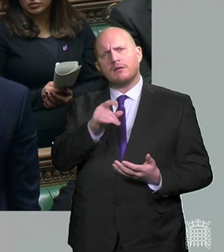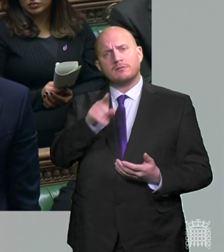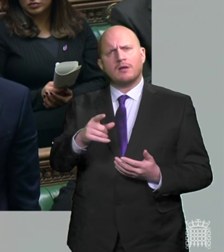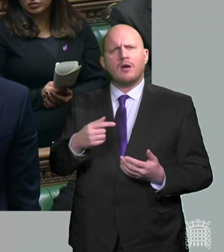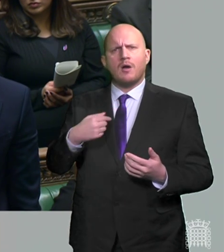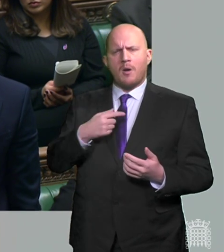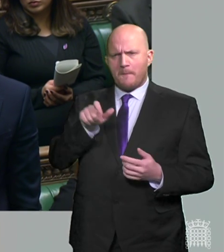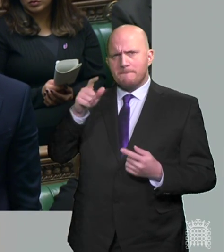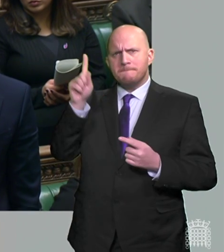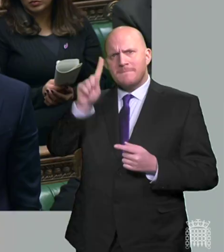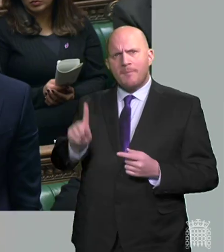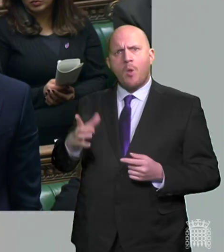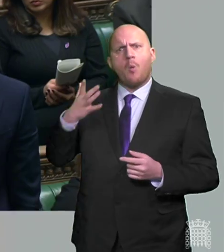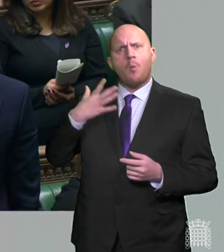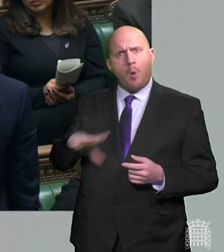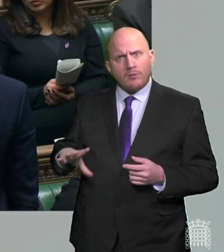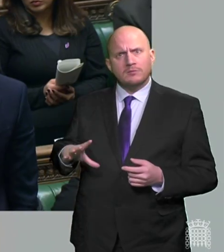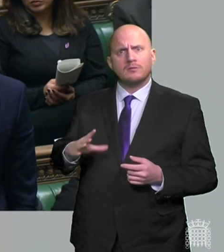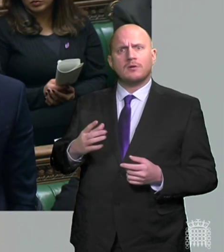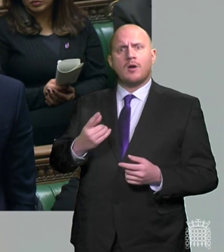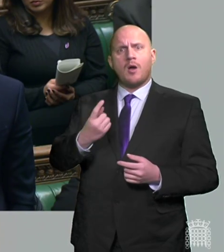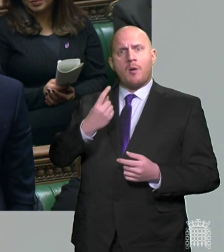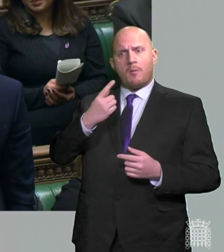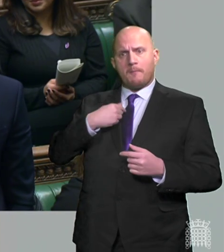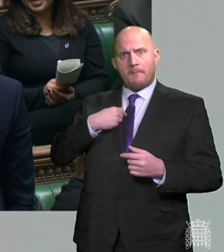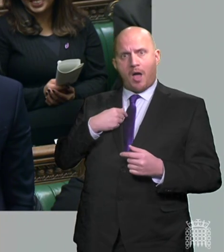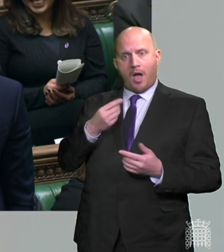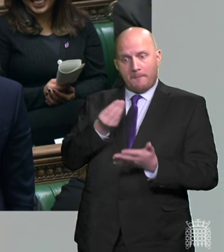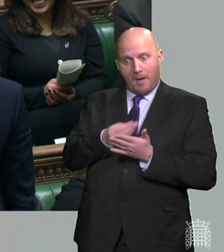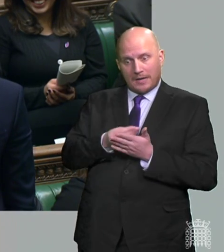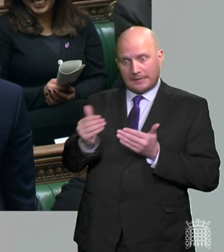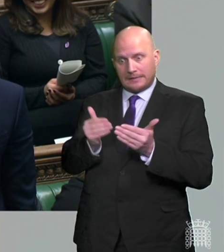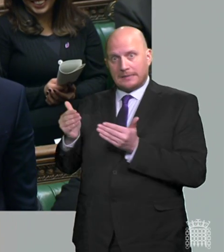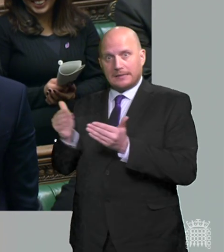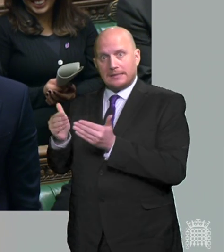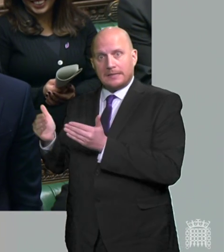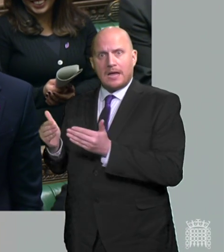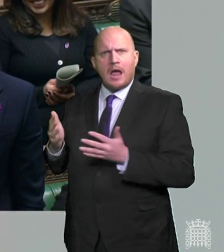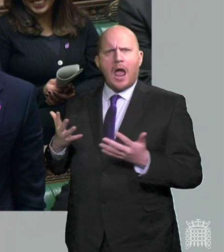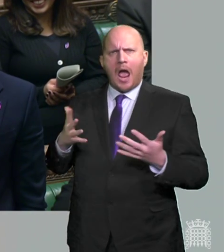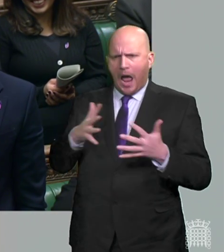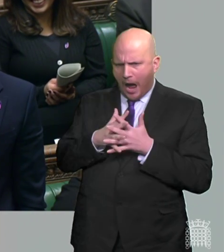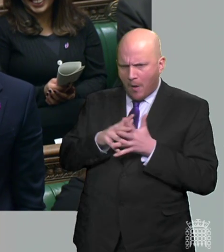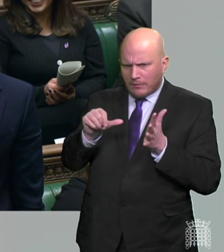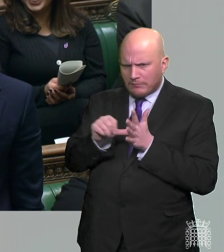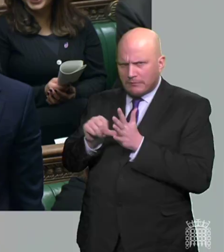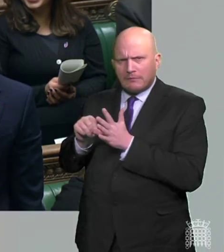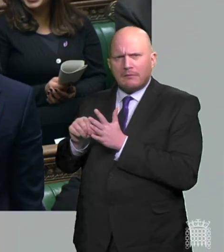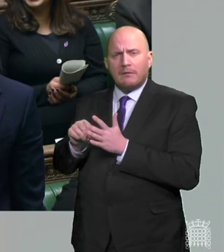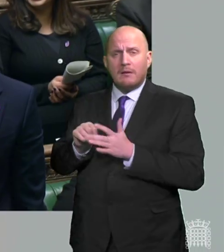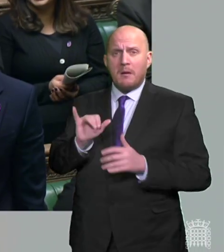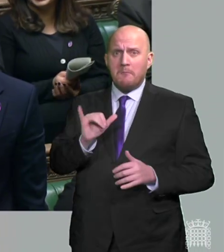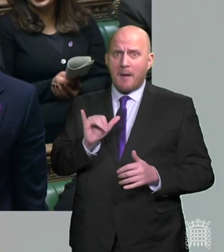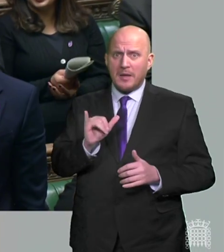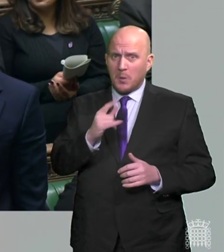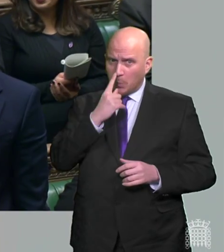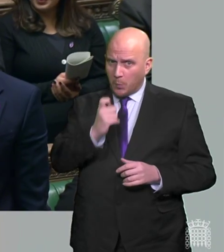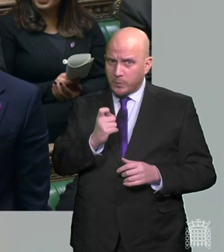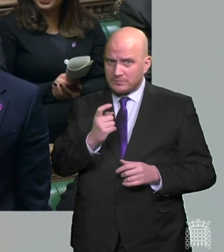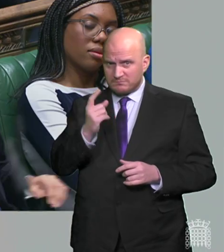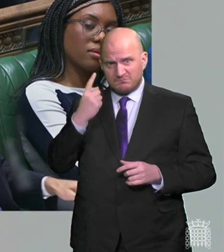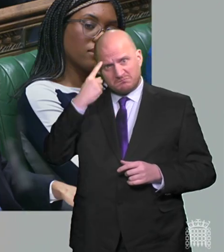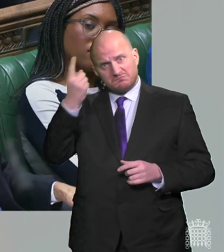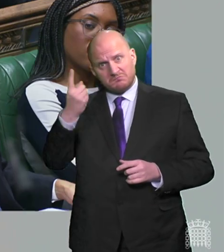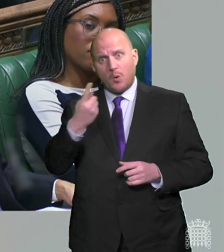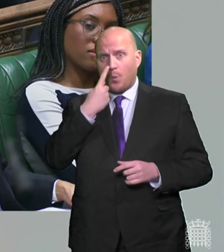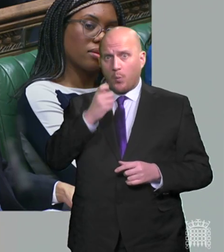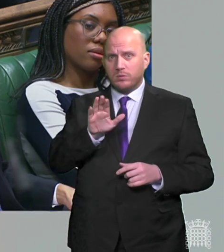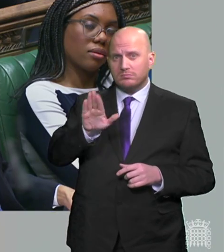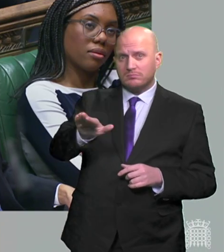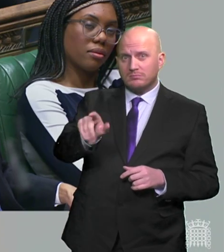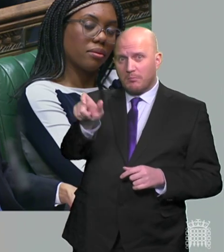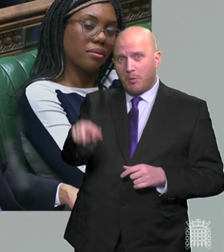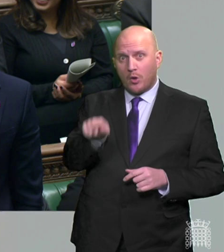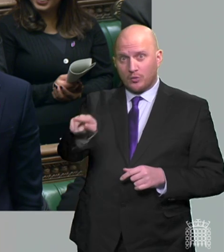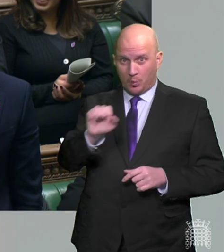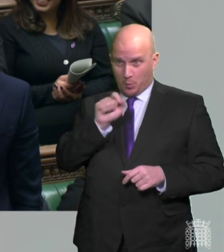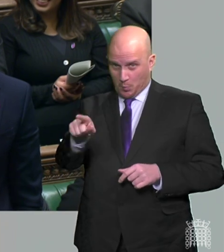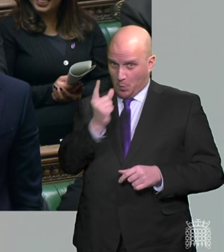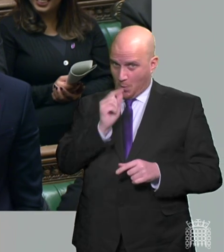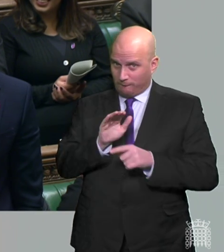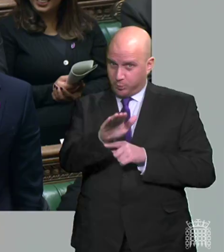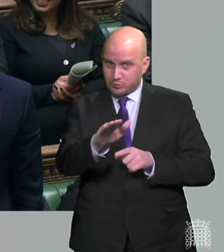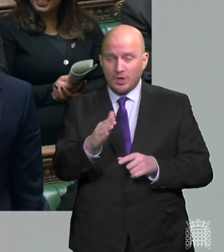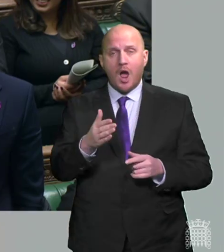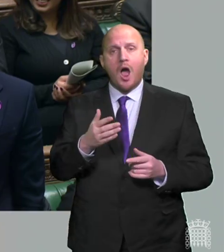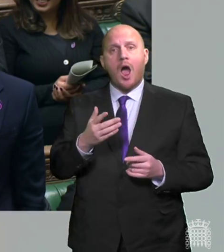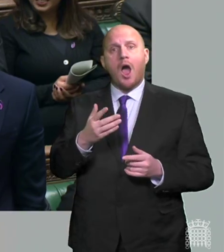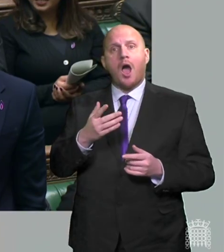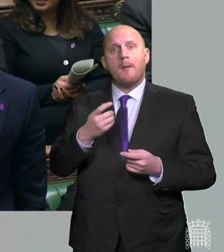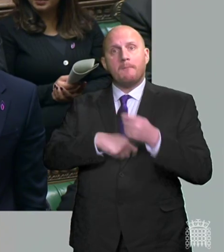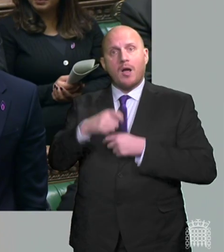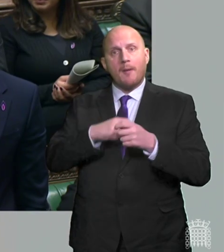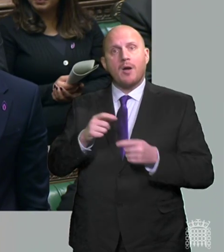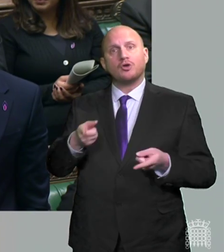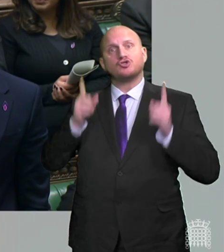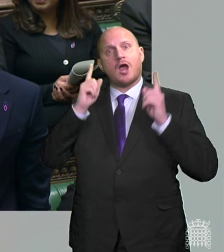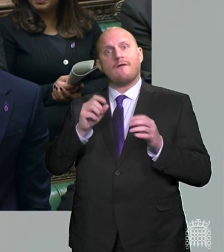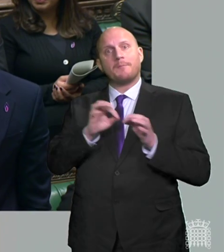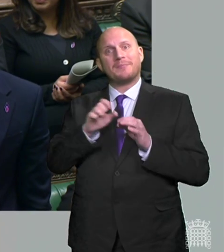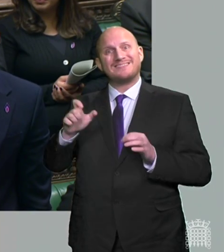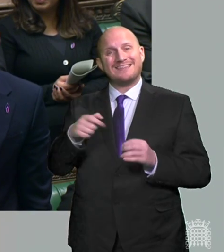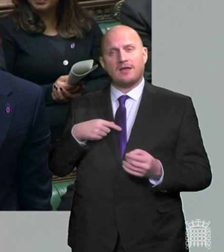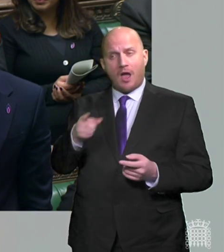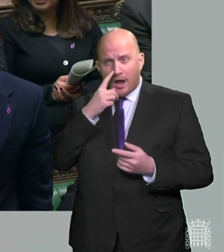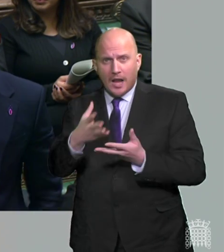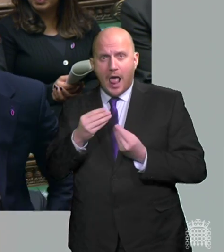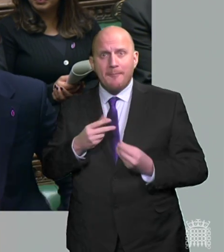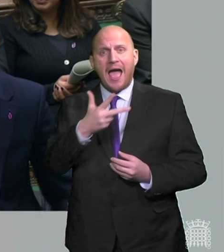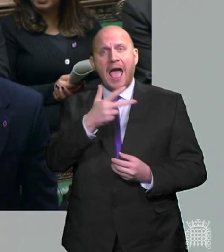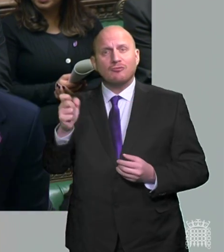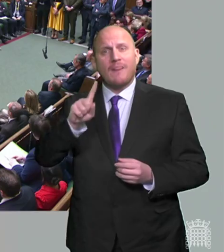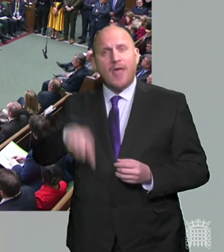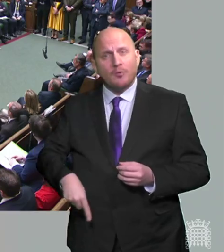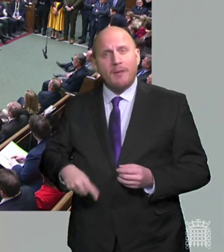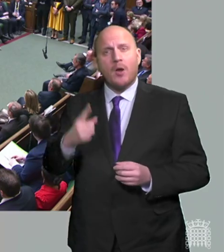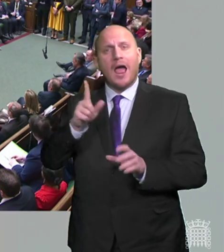Should they seek out a future chair of the BBC to help secure an £800,000 loan, should they set up a trust in Gibraltar and hope that HMRC simply does not notice, or should they do as others have done and simply apply for non-dom status?